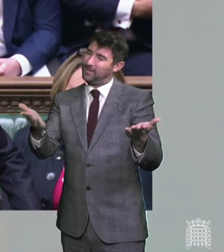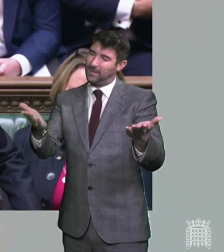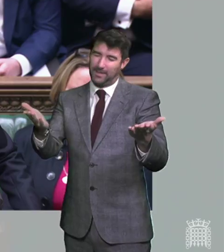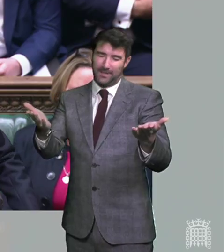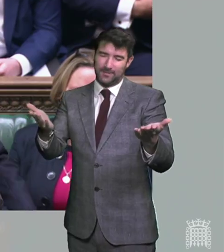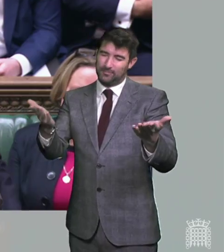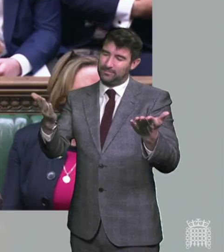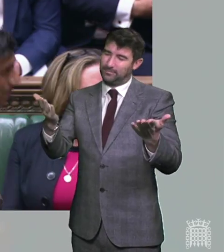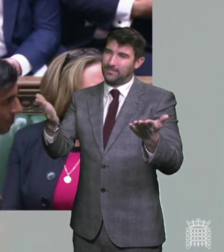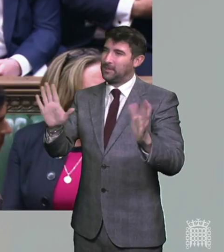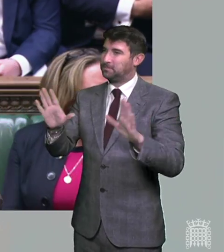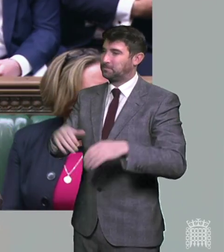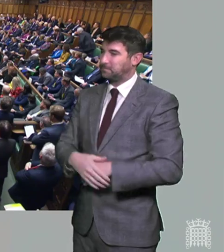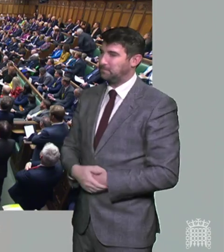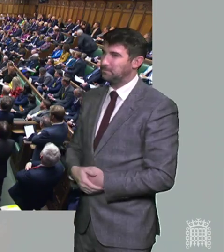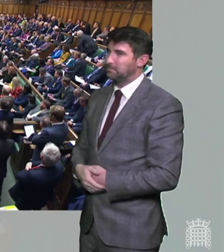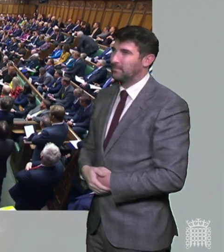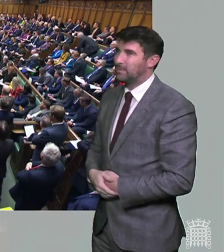The right honourable and learned Gentleman—